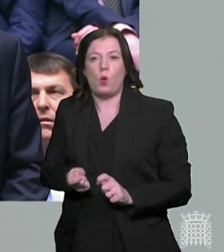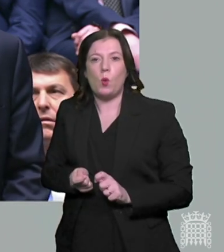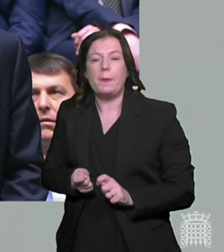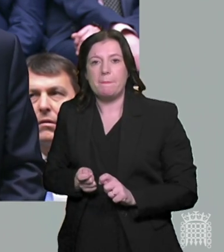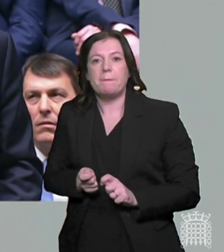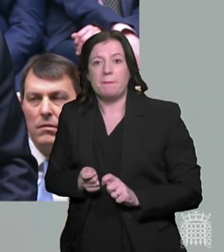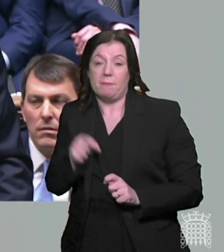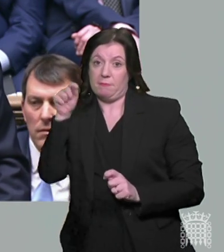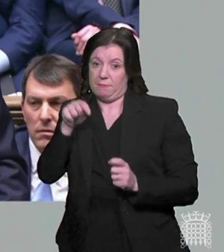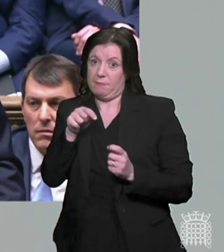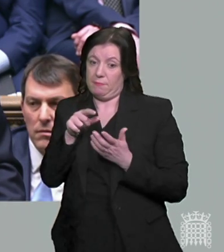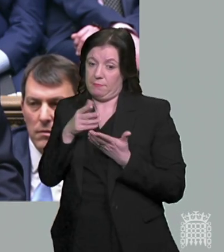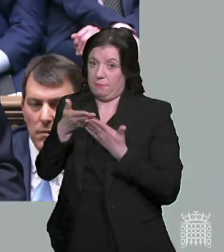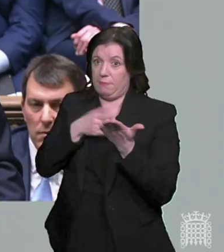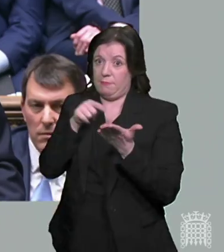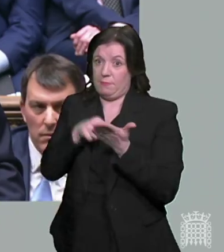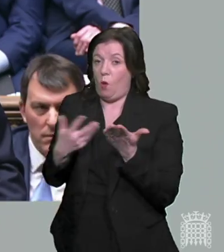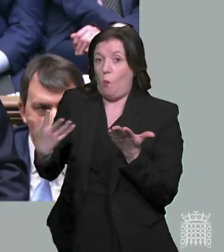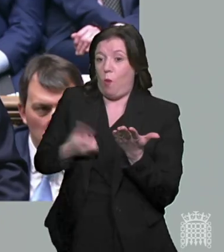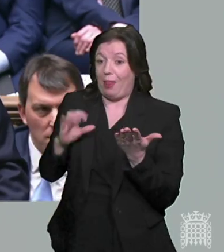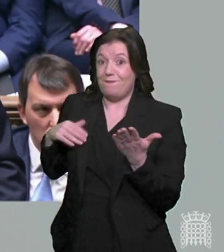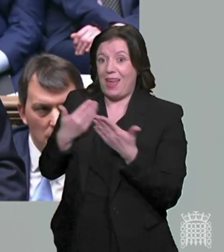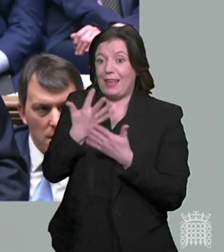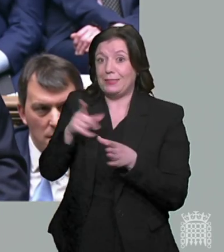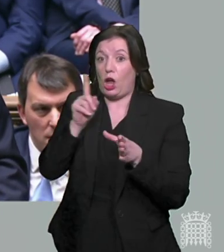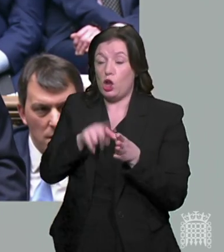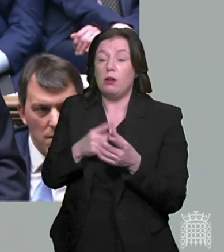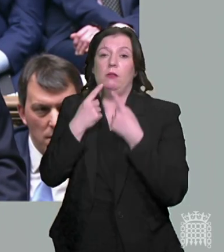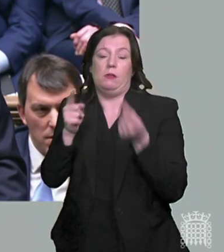It is the biggest change to our welfare system in a decade.